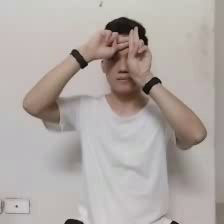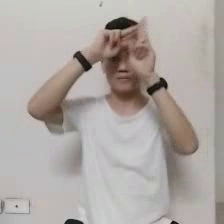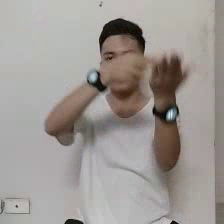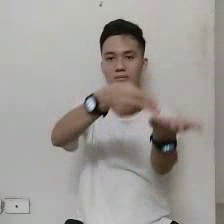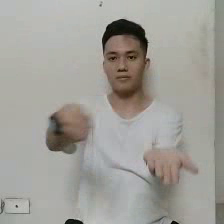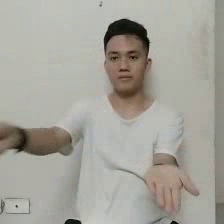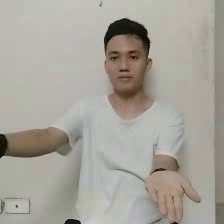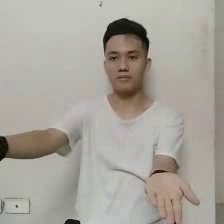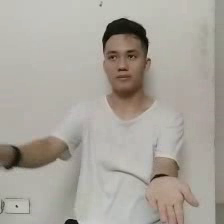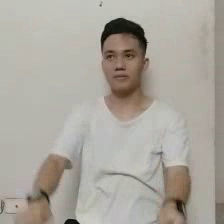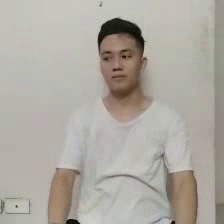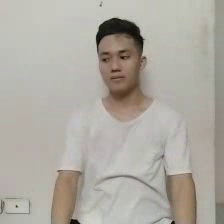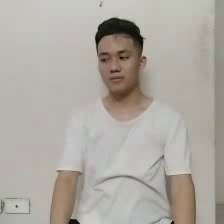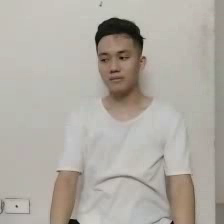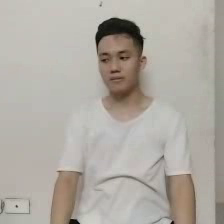Xuất viện